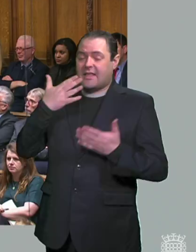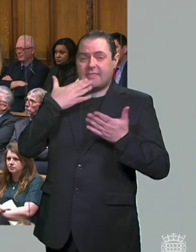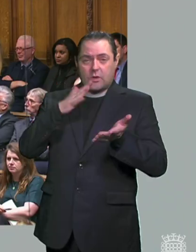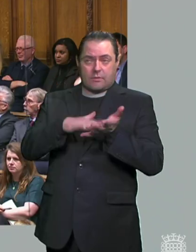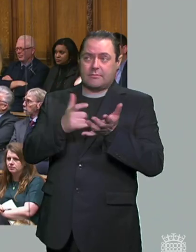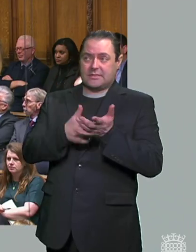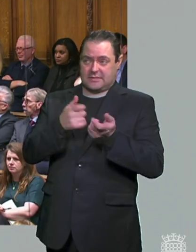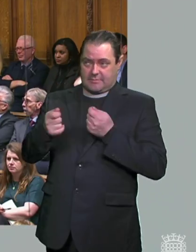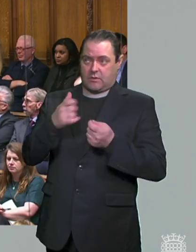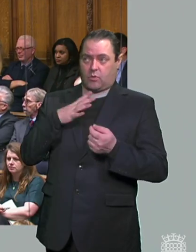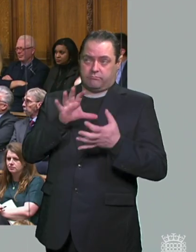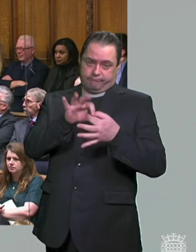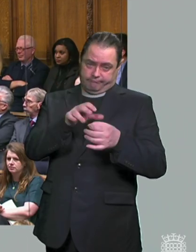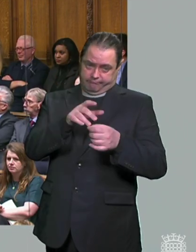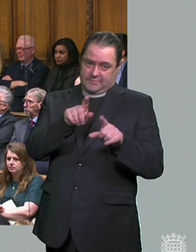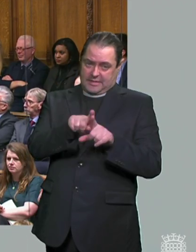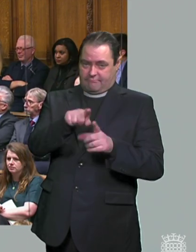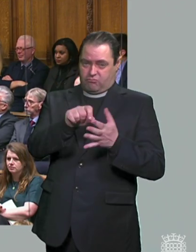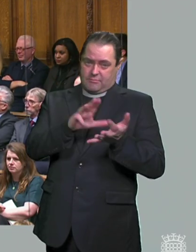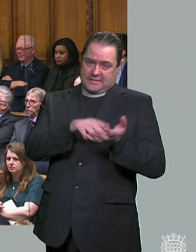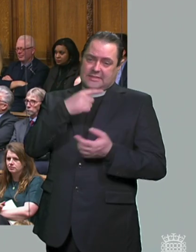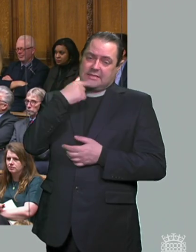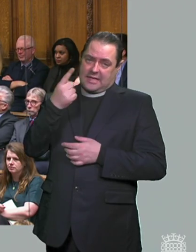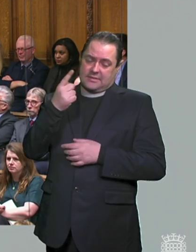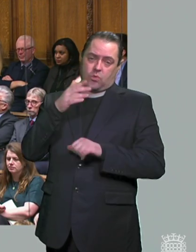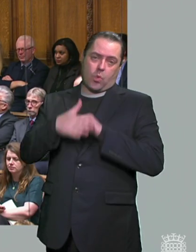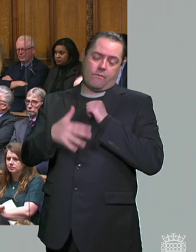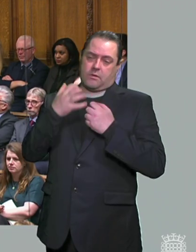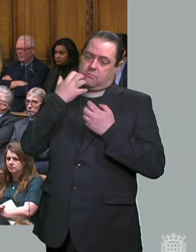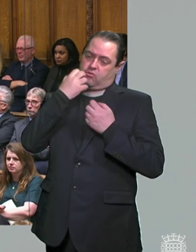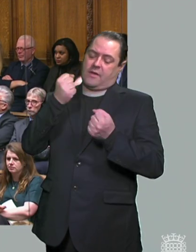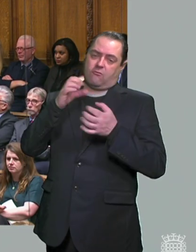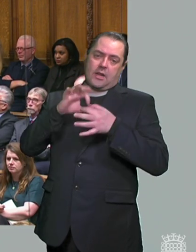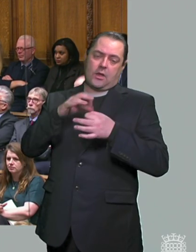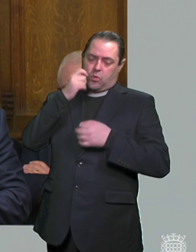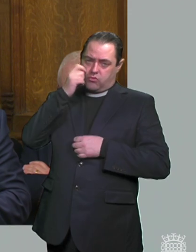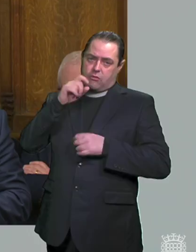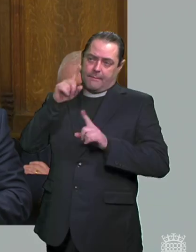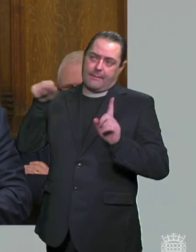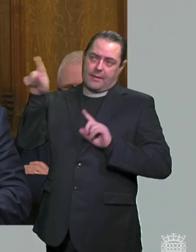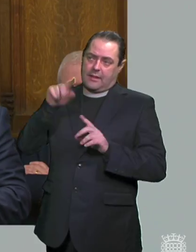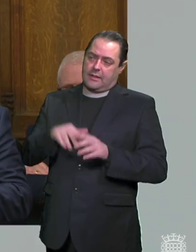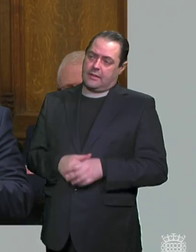I associate myself with the Prime Minister’s comments about the bravery of the Ukrainian people.